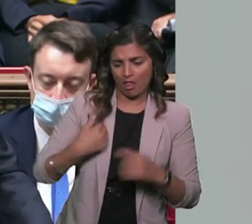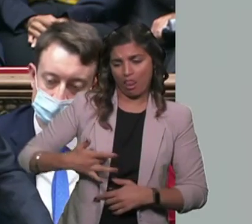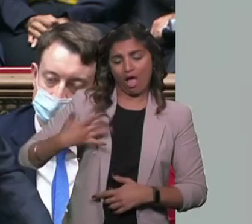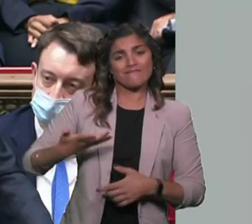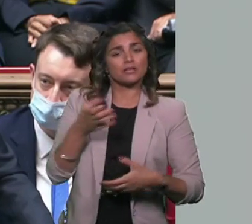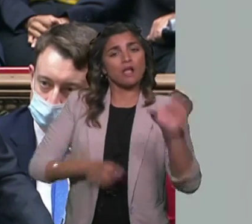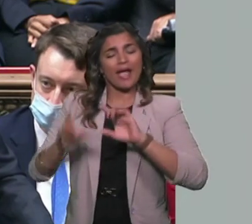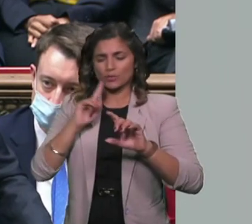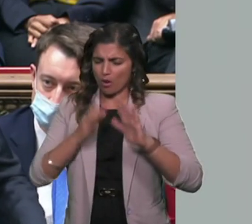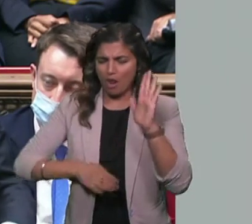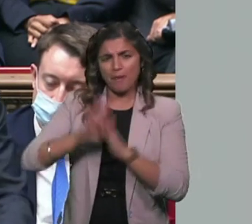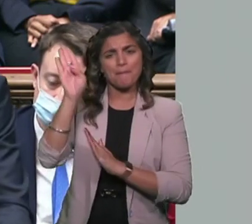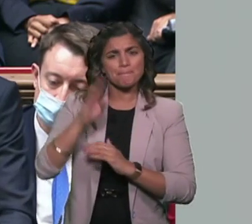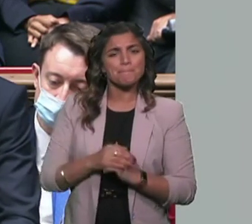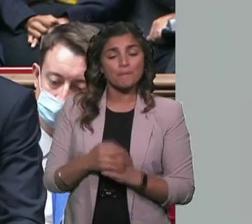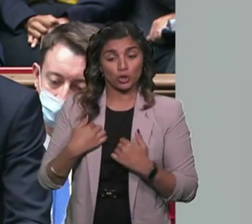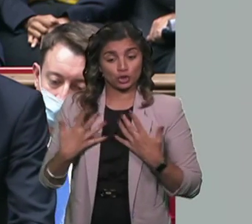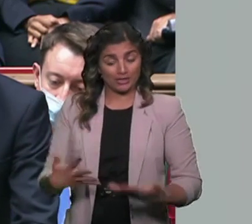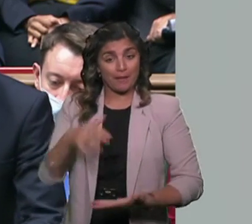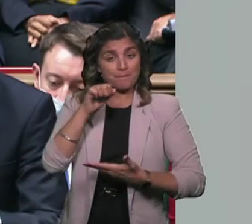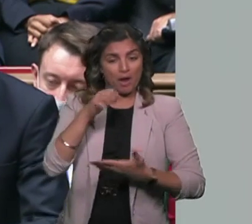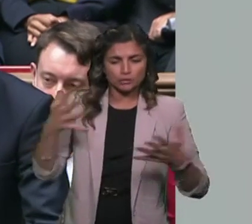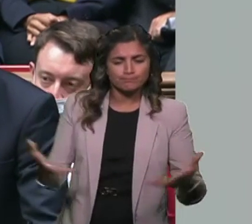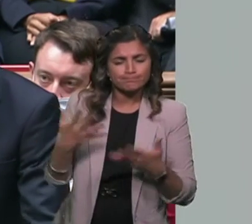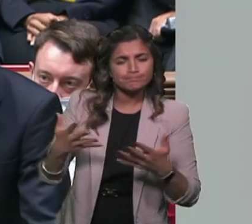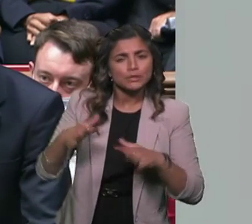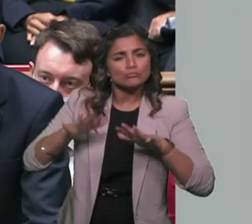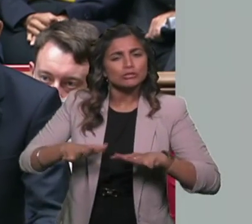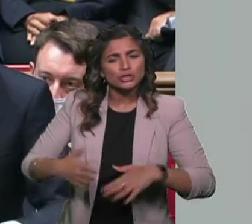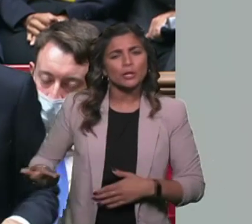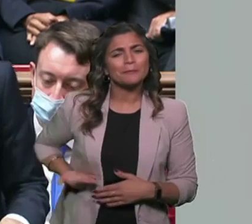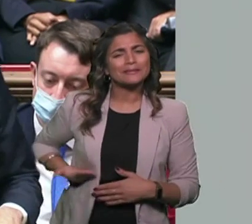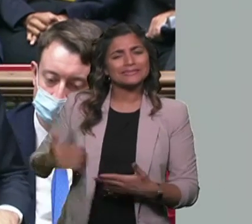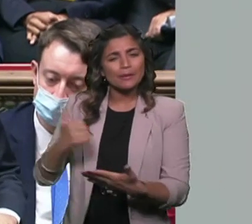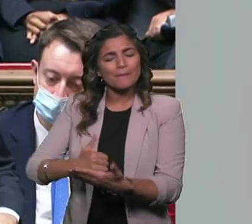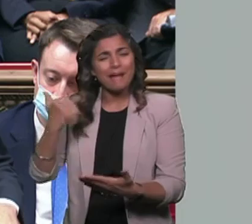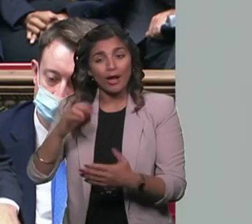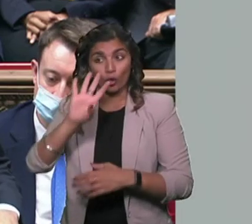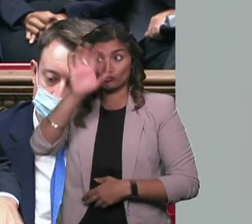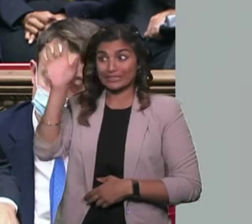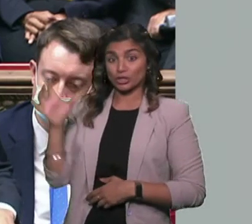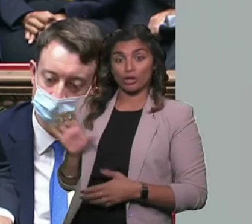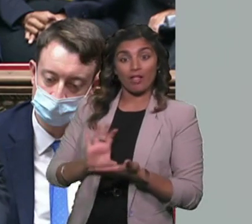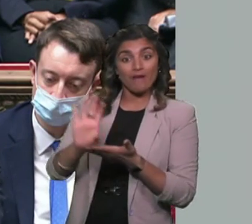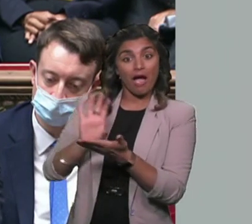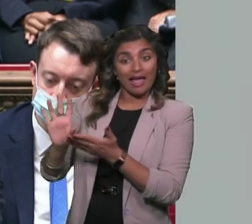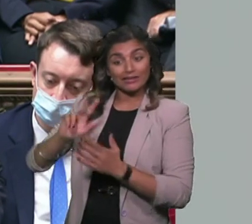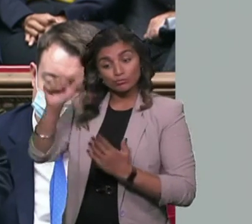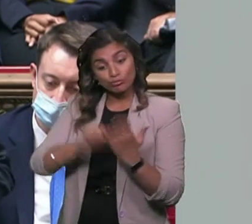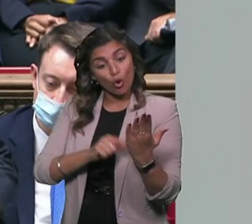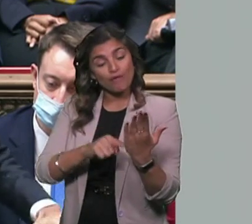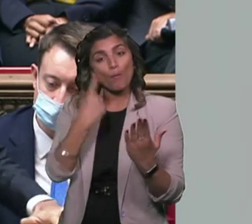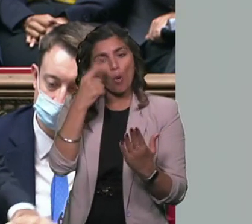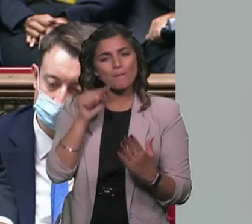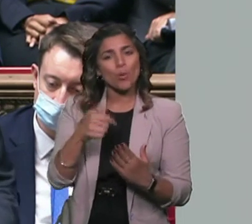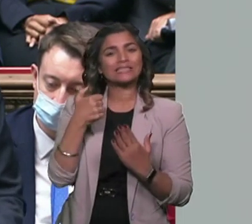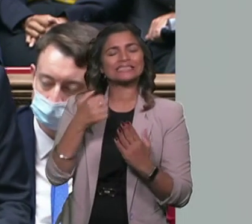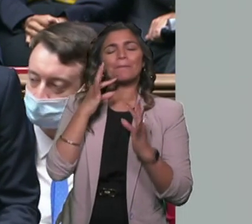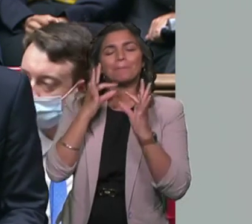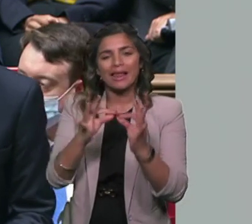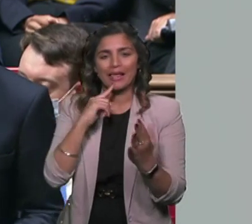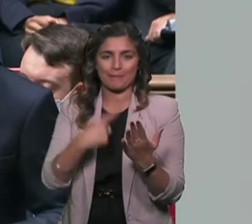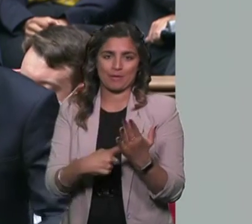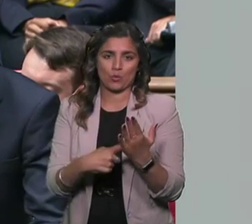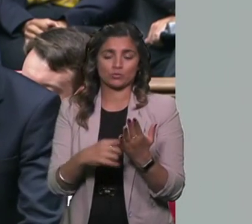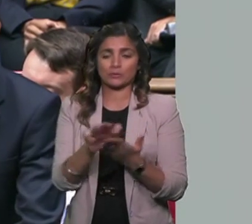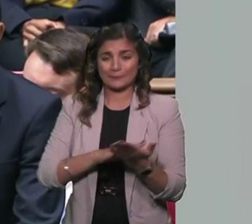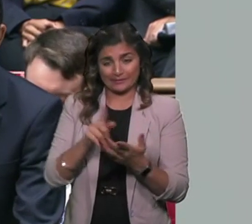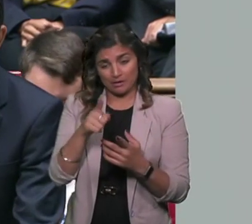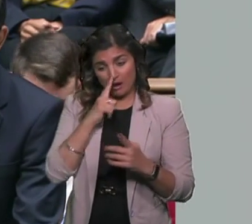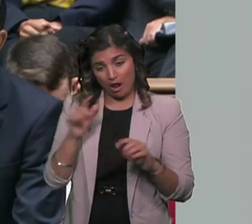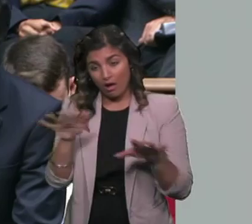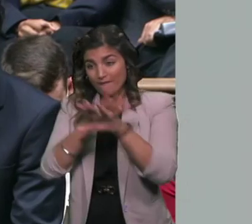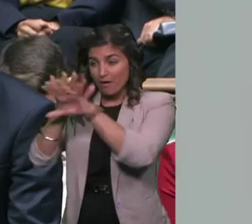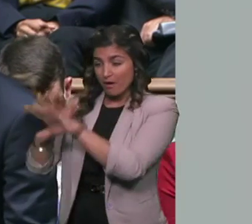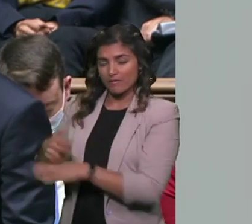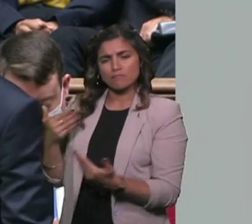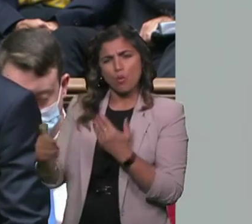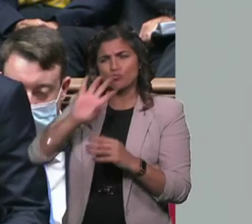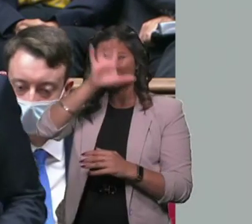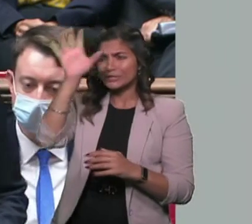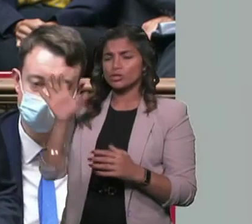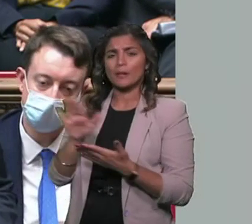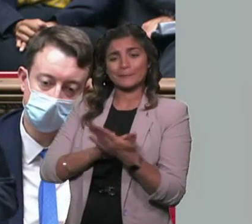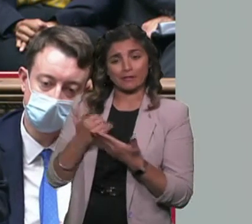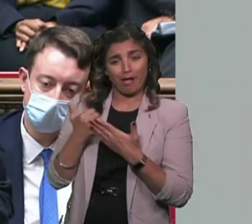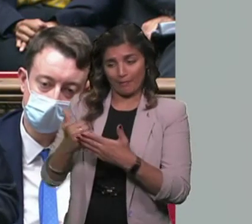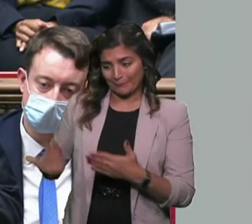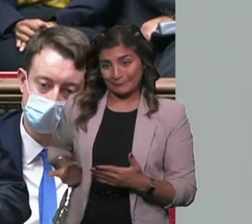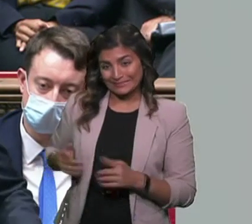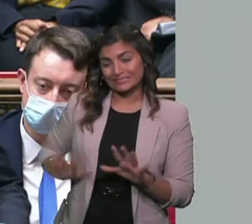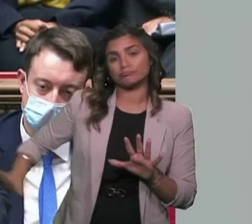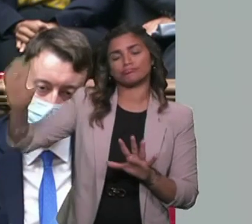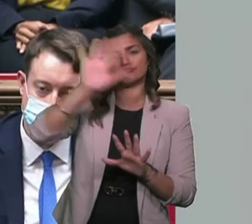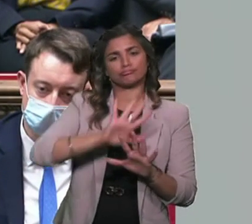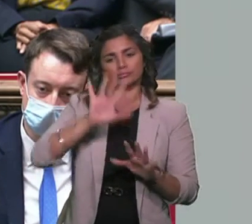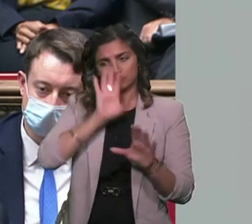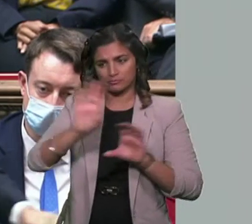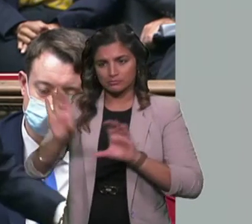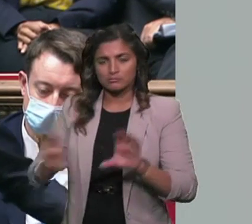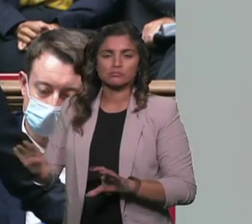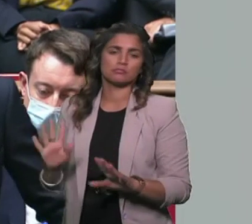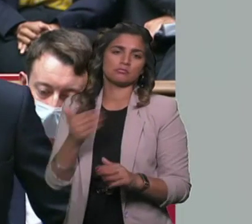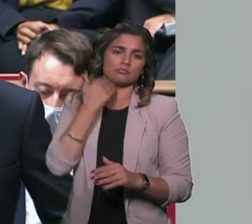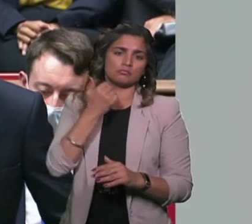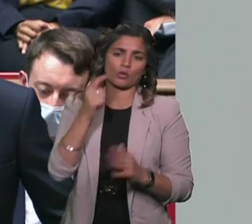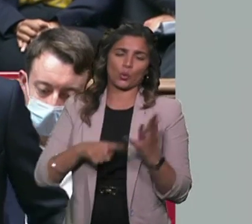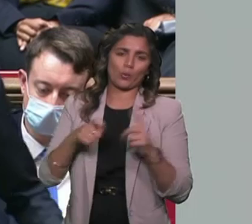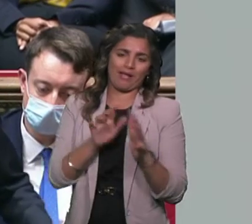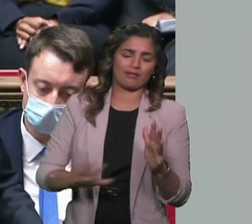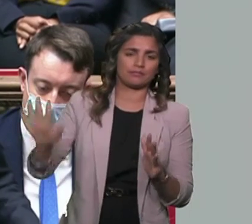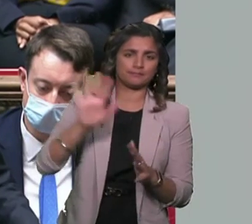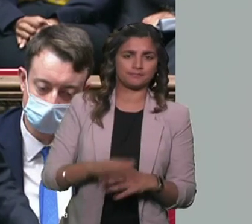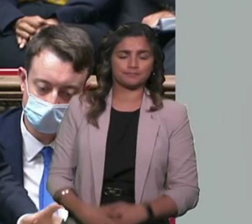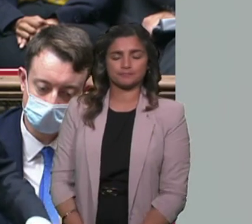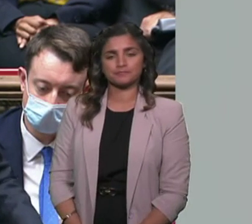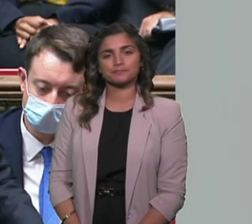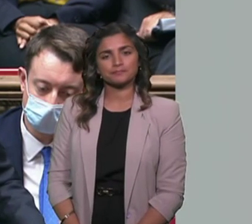It is why today’s Budget increases the British Business Bank’s regional financing programmes to £1.6 billion, expanding their coverage and helping innovative businesses get access to the finance they need, across the whole United Kingdom.